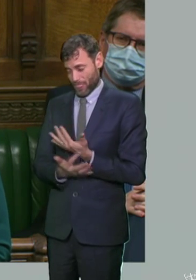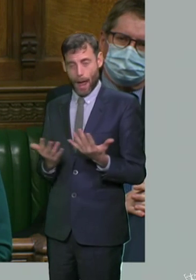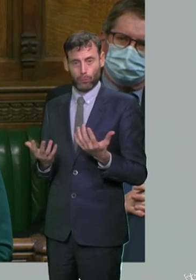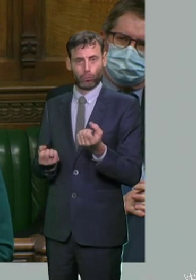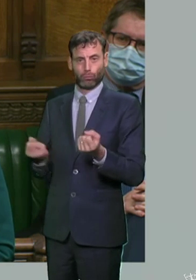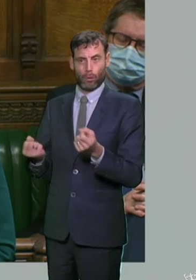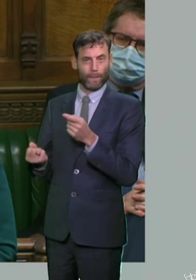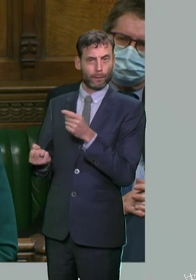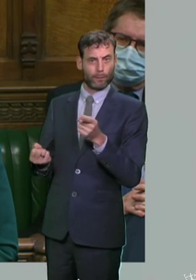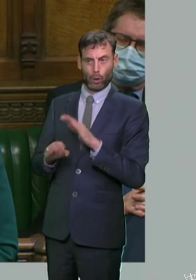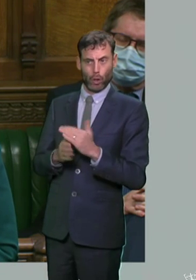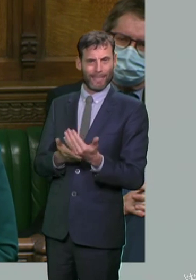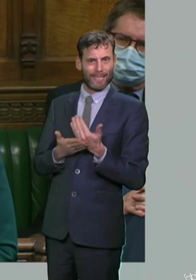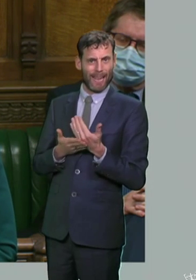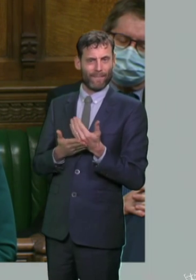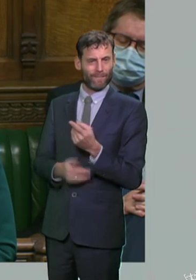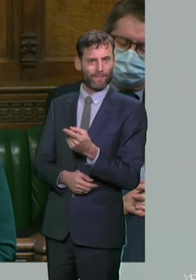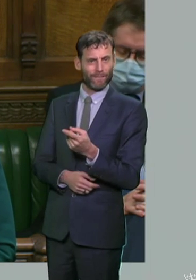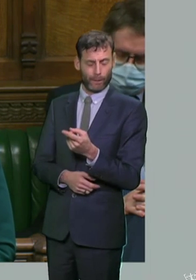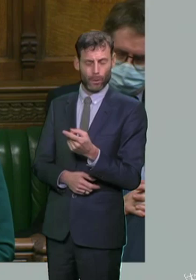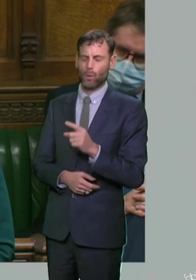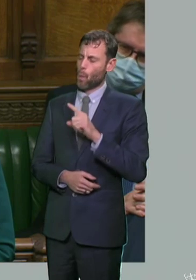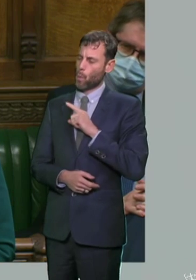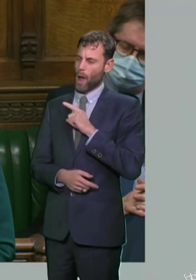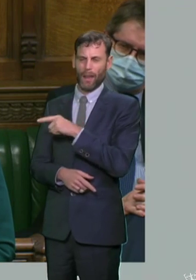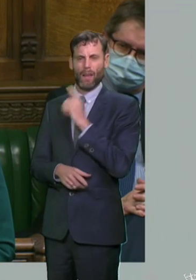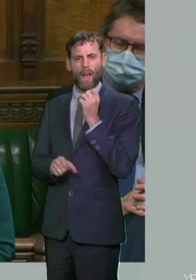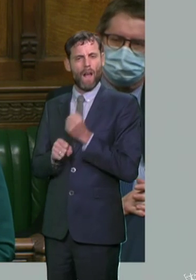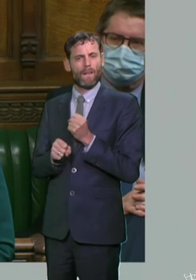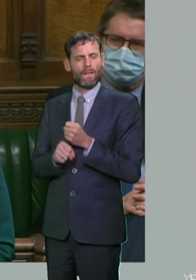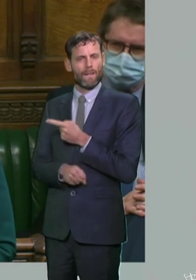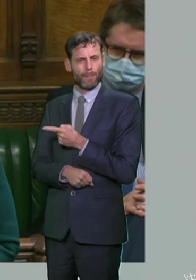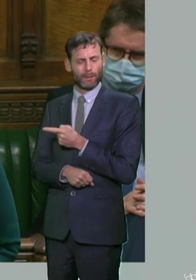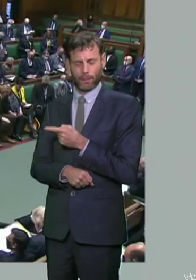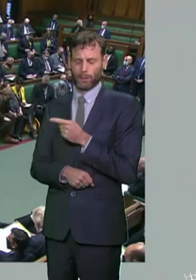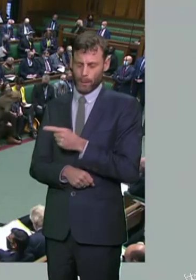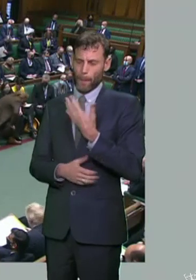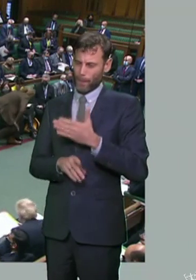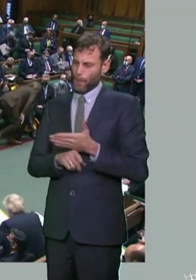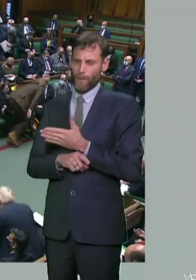Why are the Government breaking their promise to grieving families to make towing and our roads safer?